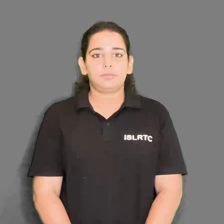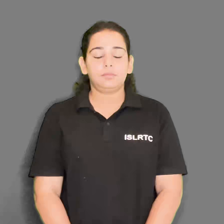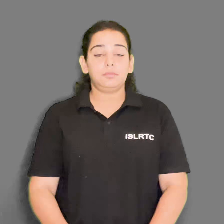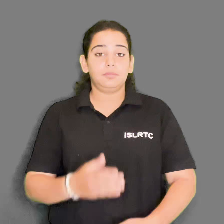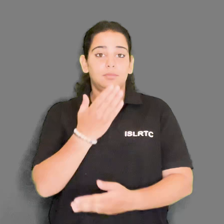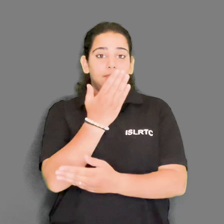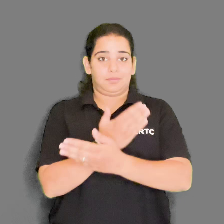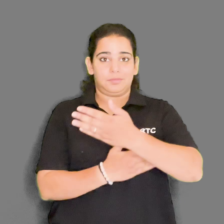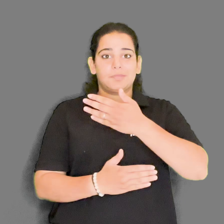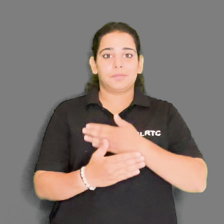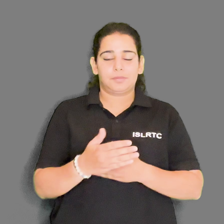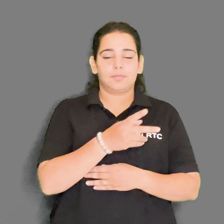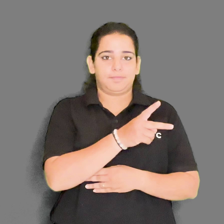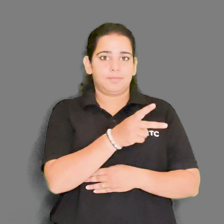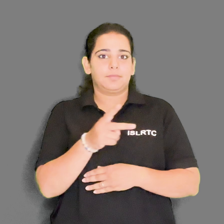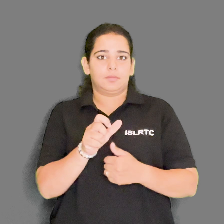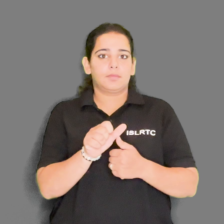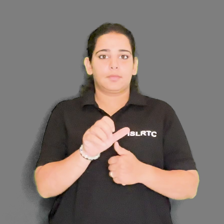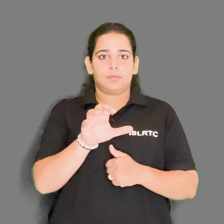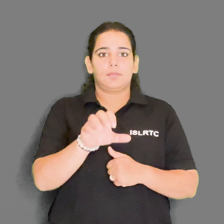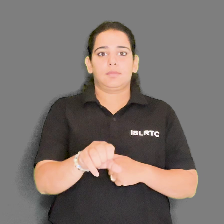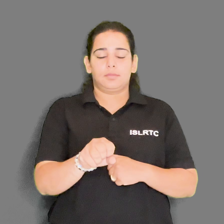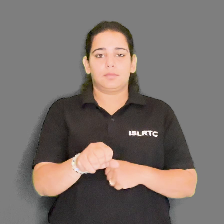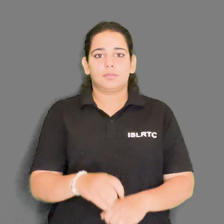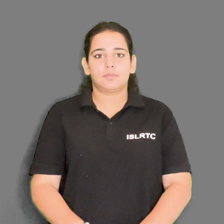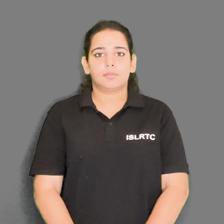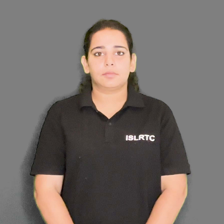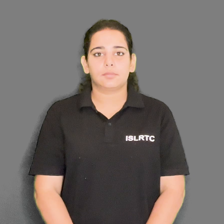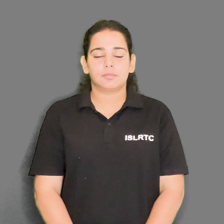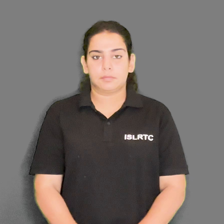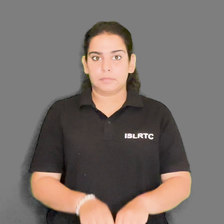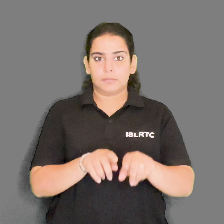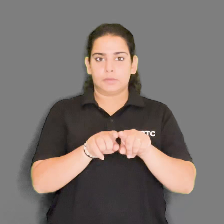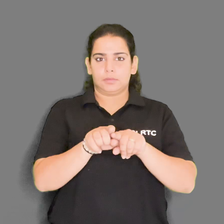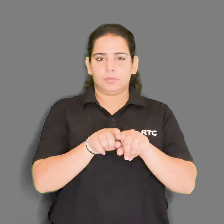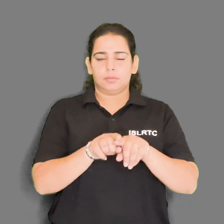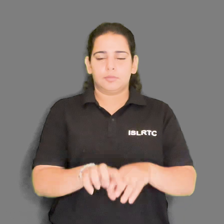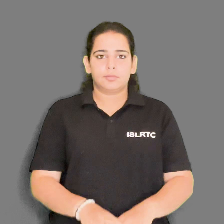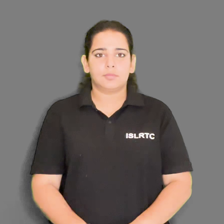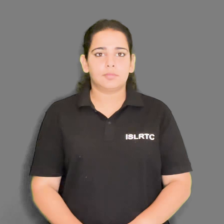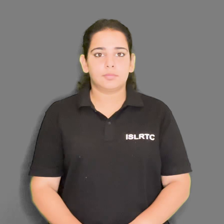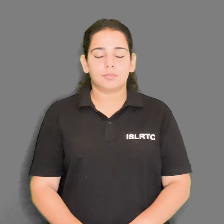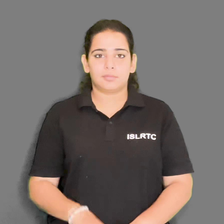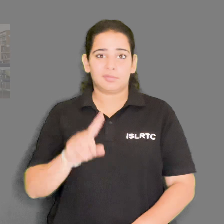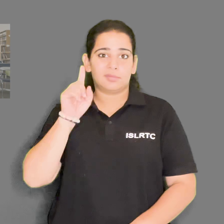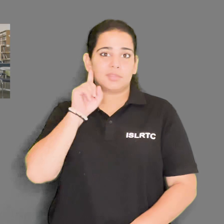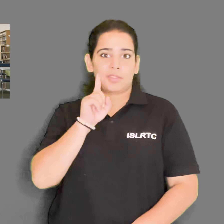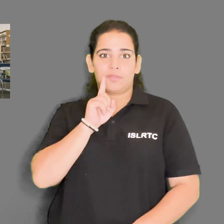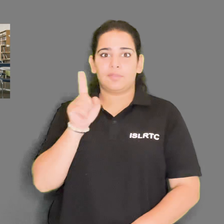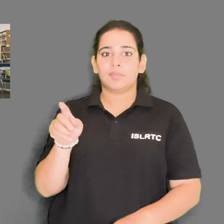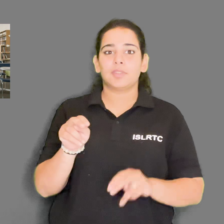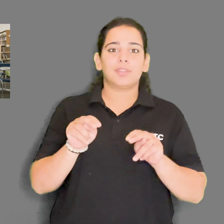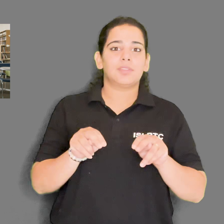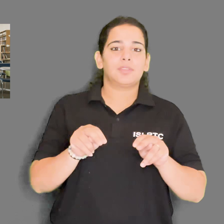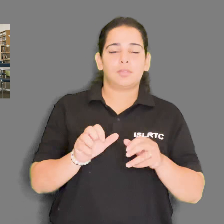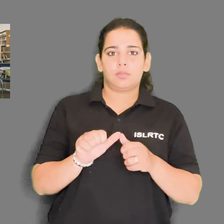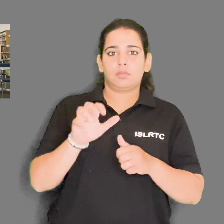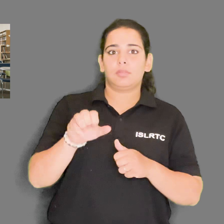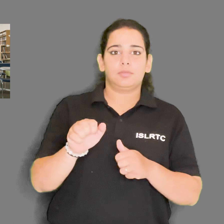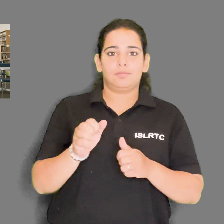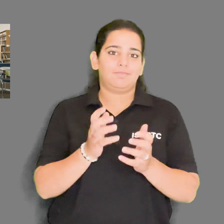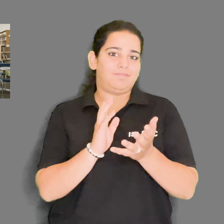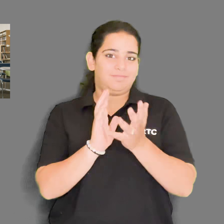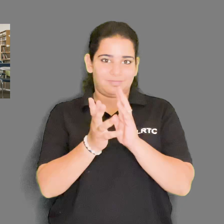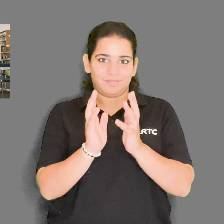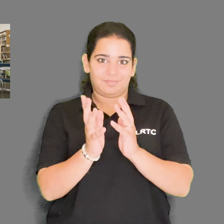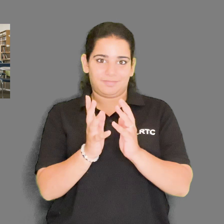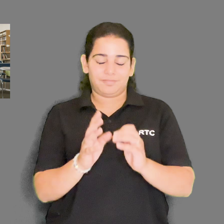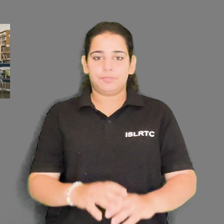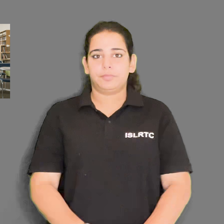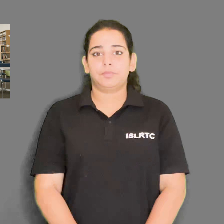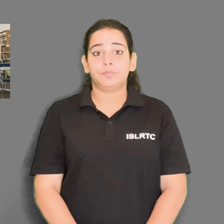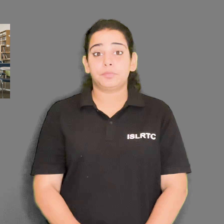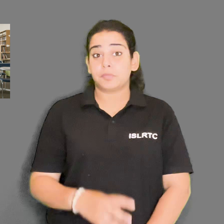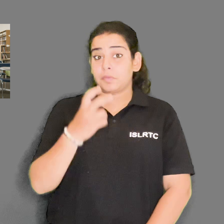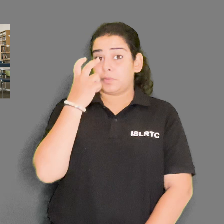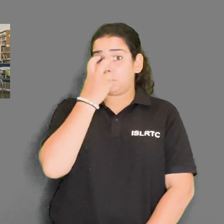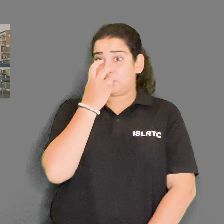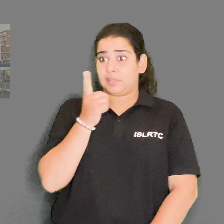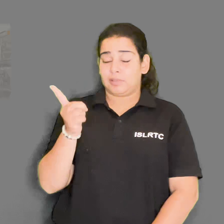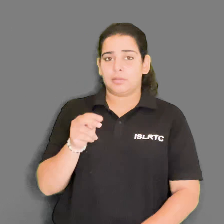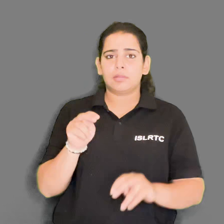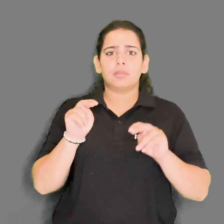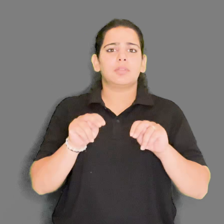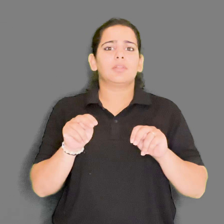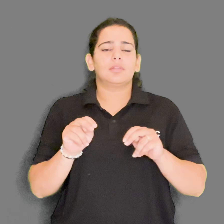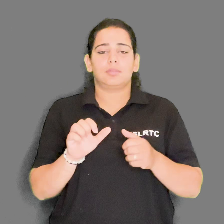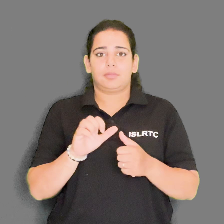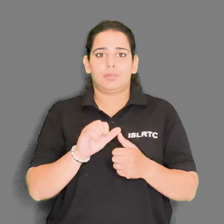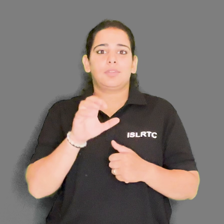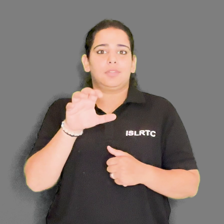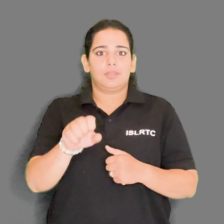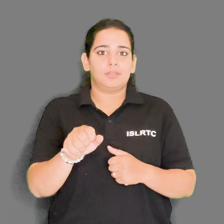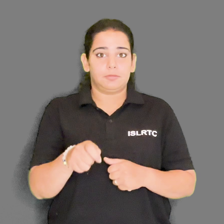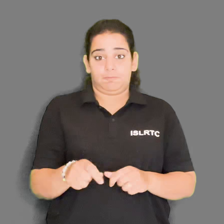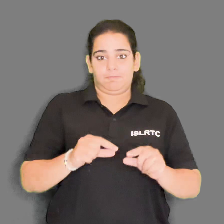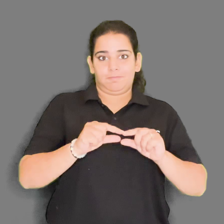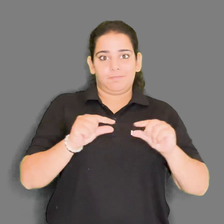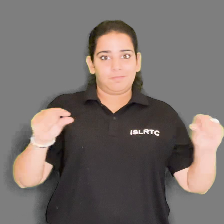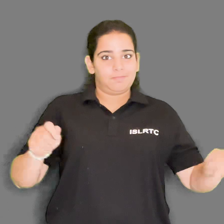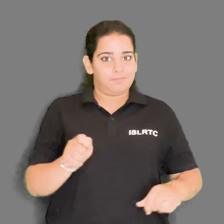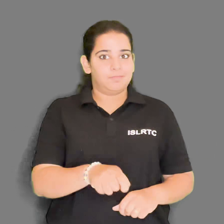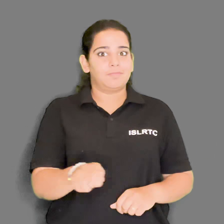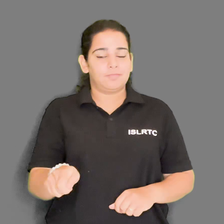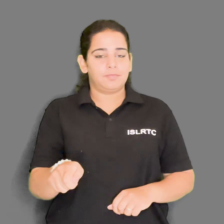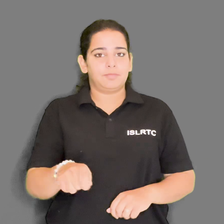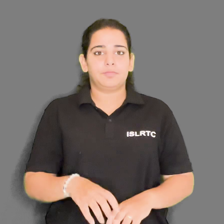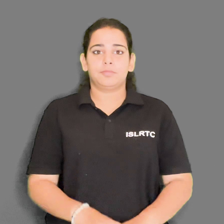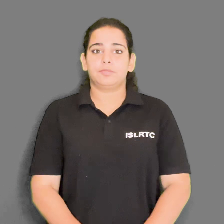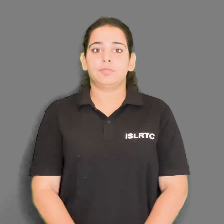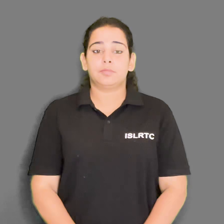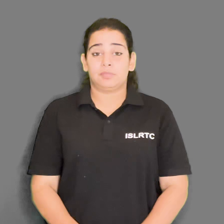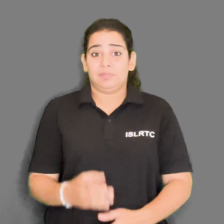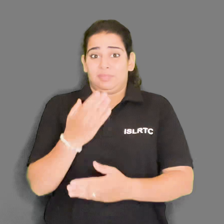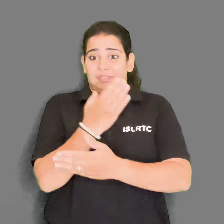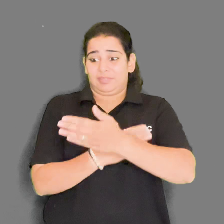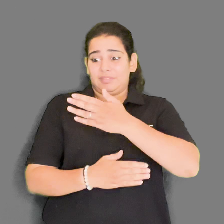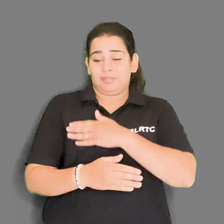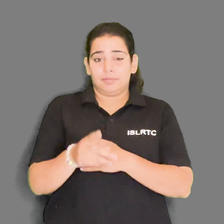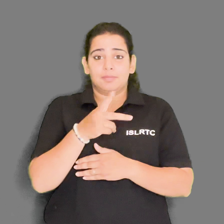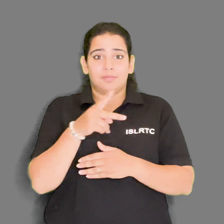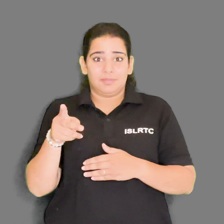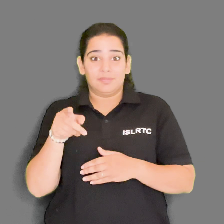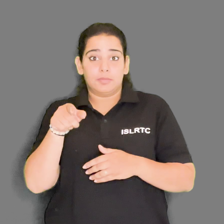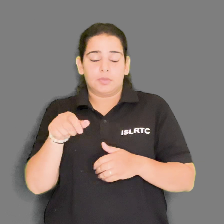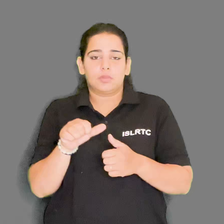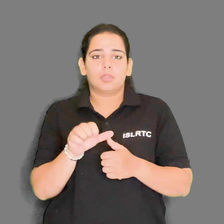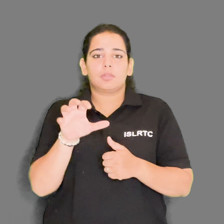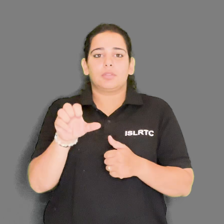Accessibility compliance Adherence to legal and technical standards for accessibility ensuring that products service and environments meet required accessibility criteria